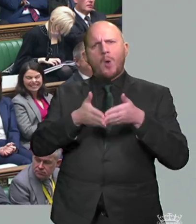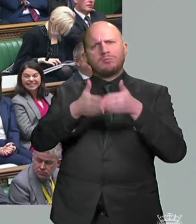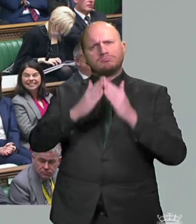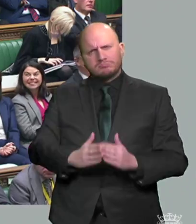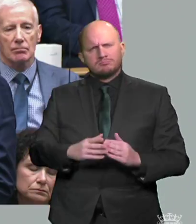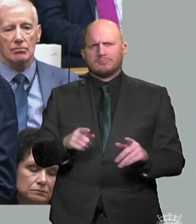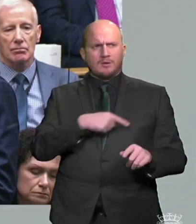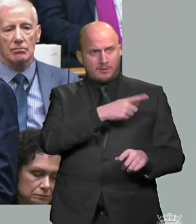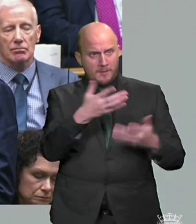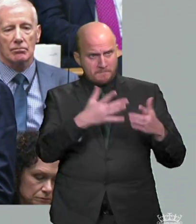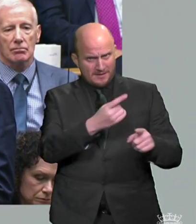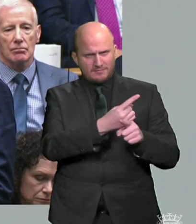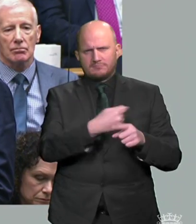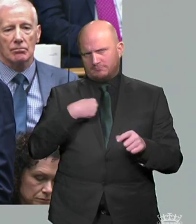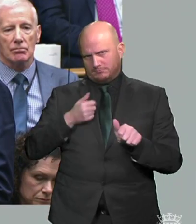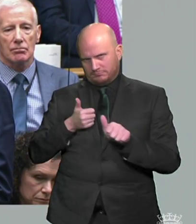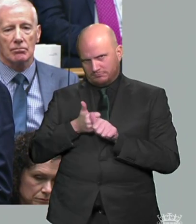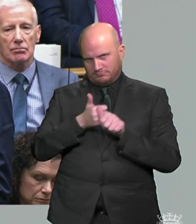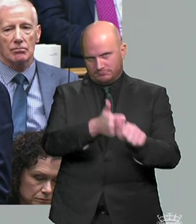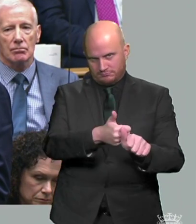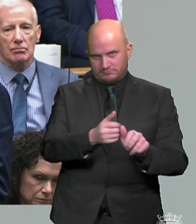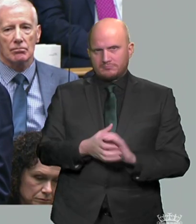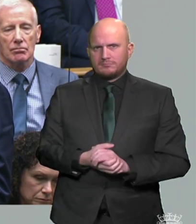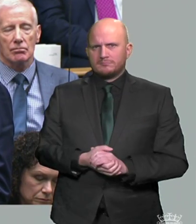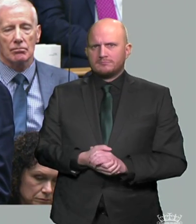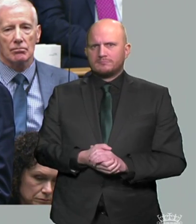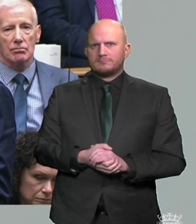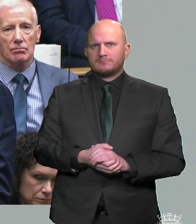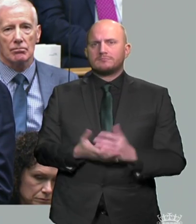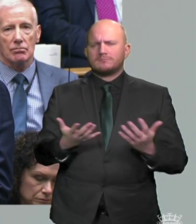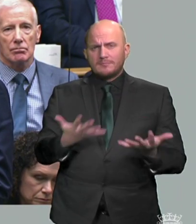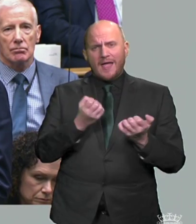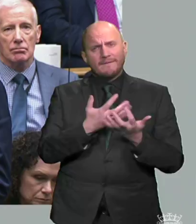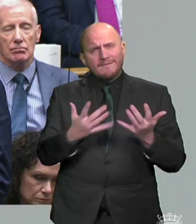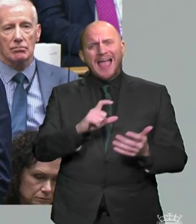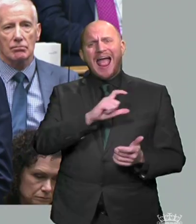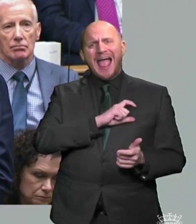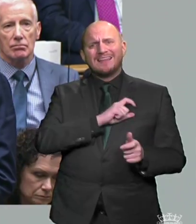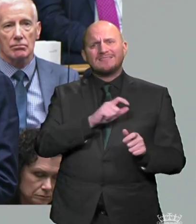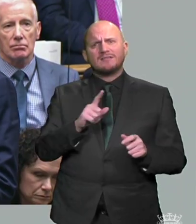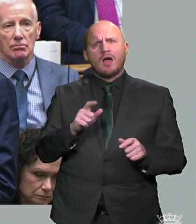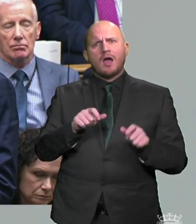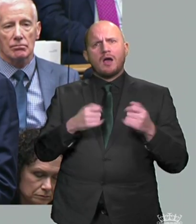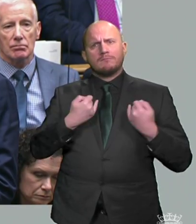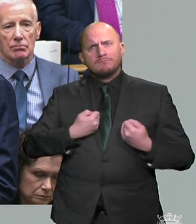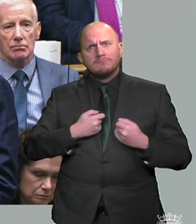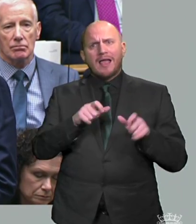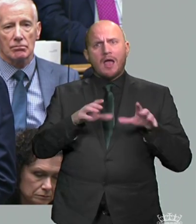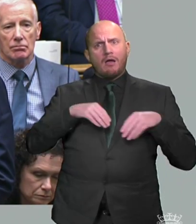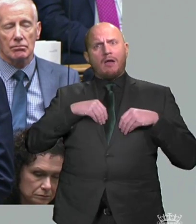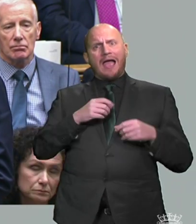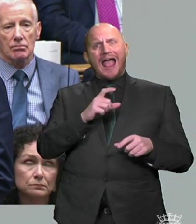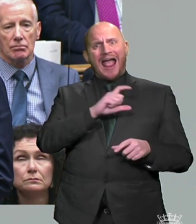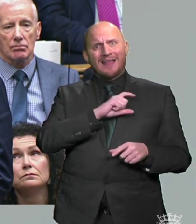Forty per cent. of cancer patients now wait more than two months for treatment after an urgent referral from a GP.